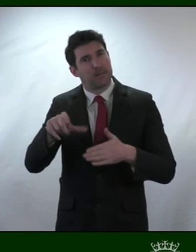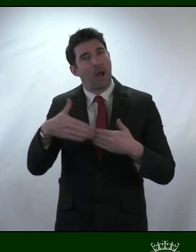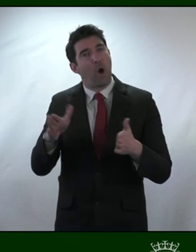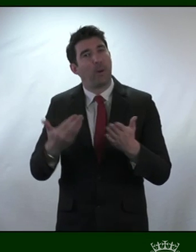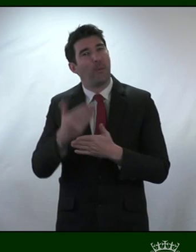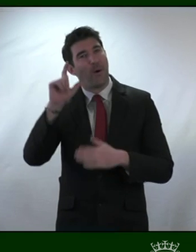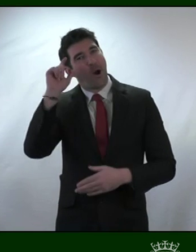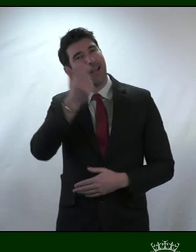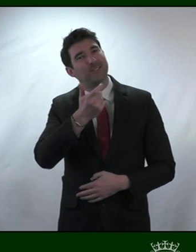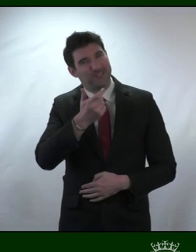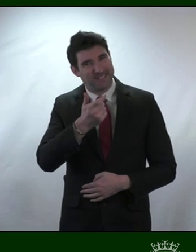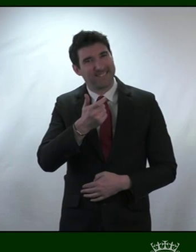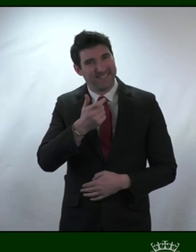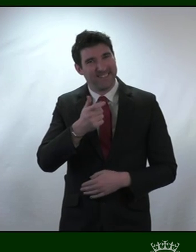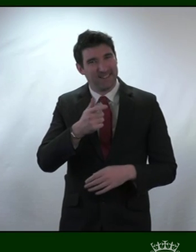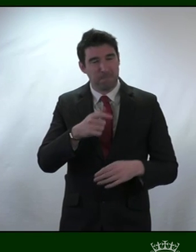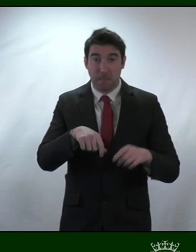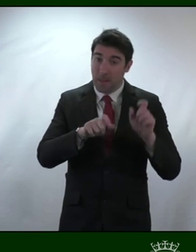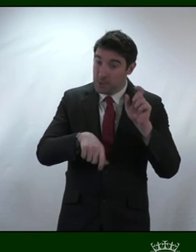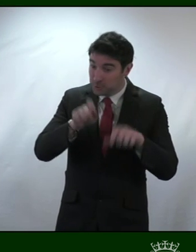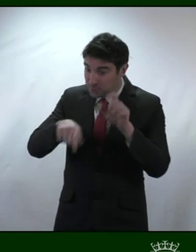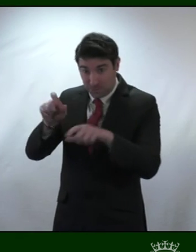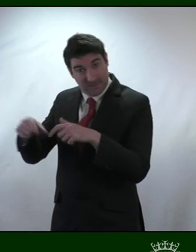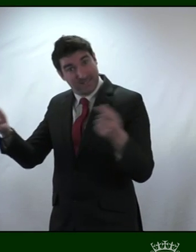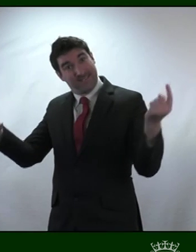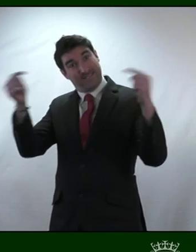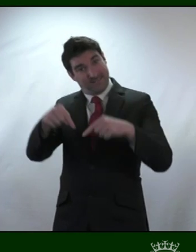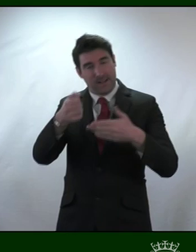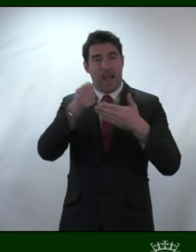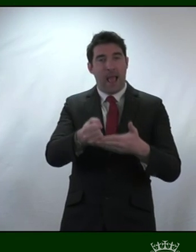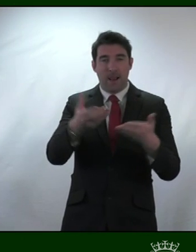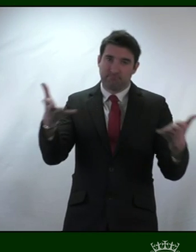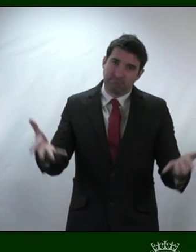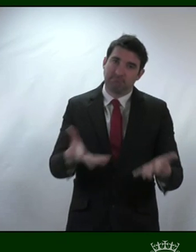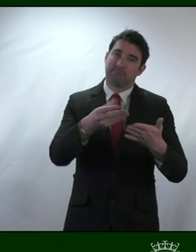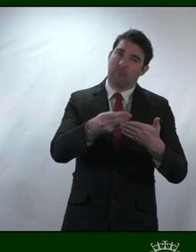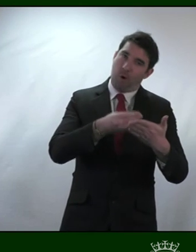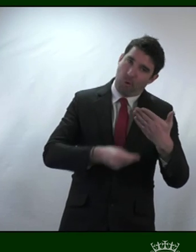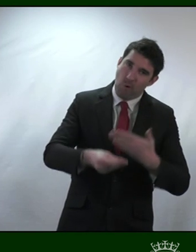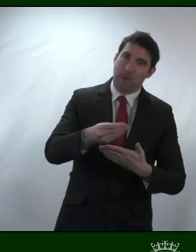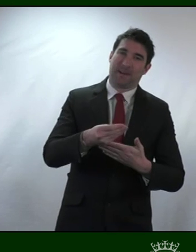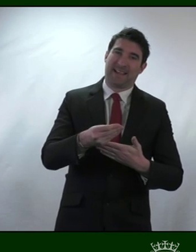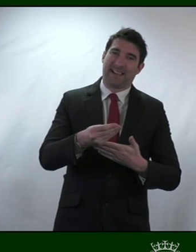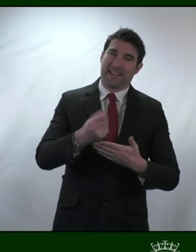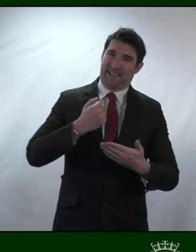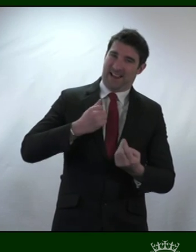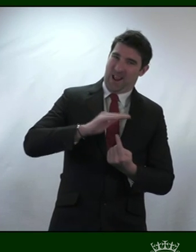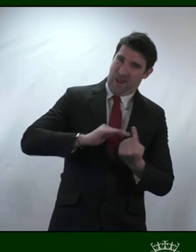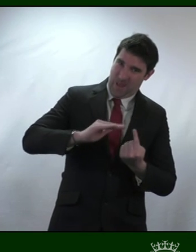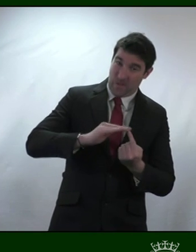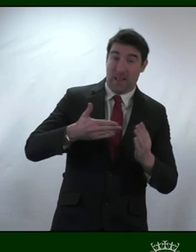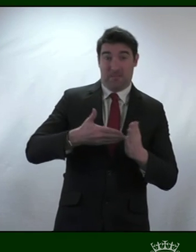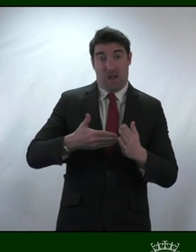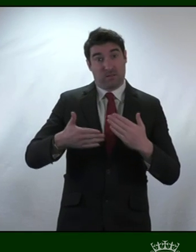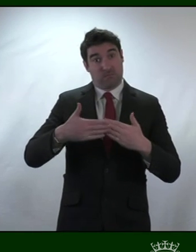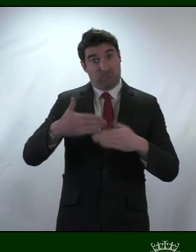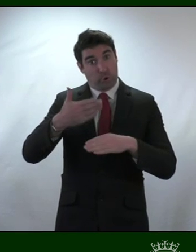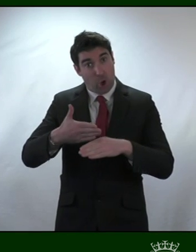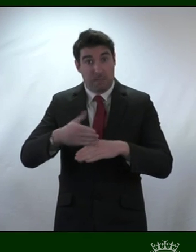Not only will the influx of students give a much-needed boost to the town centre, but it will open up skills and apprenticeships to young people throughout my constituency.